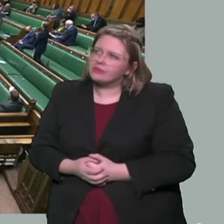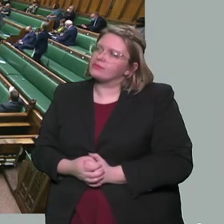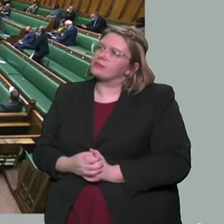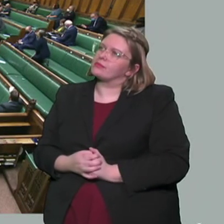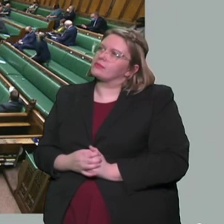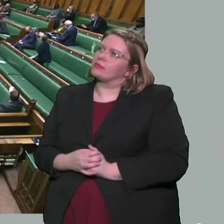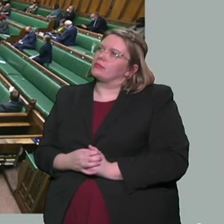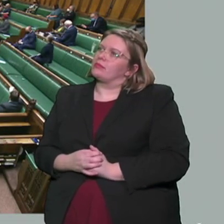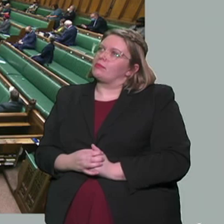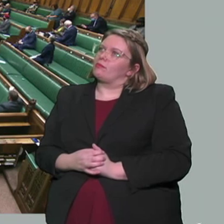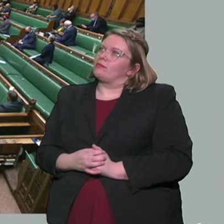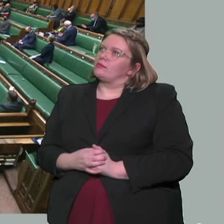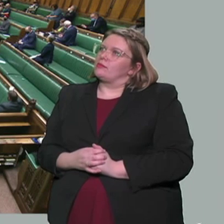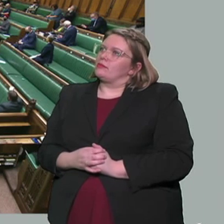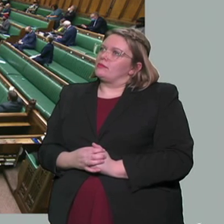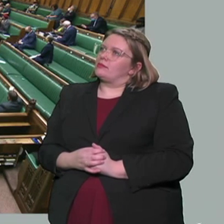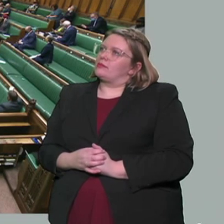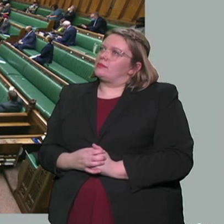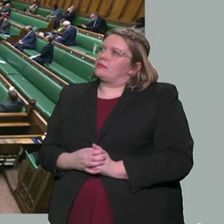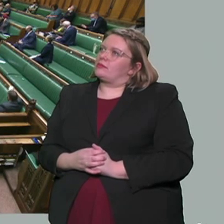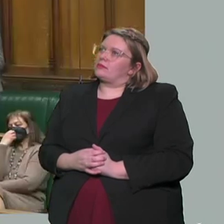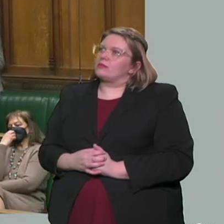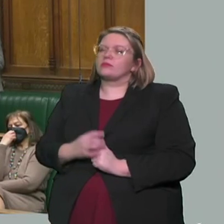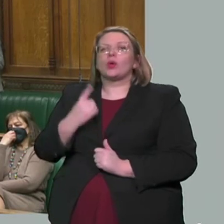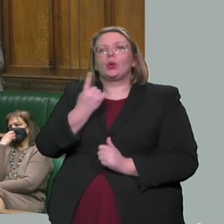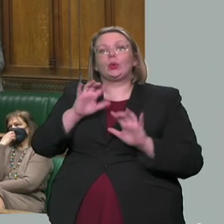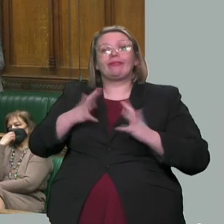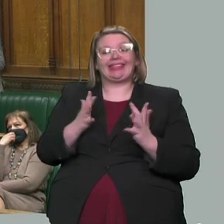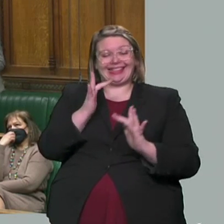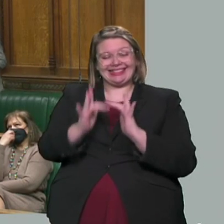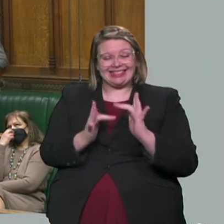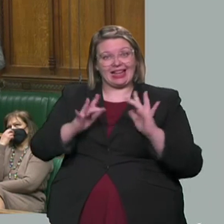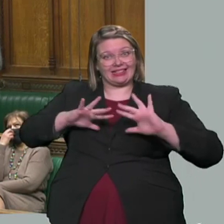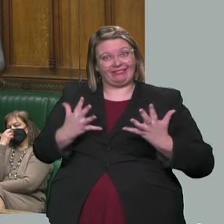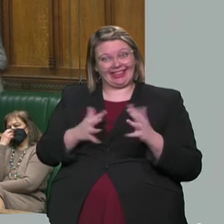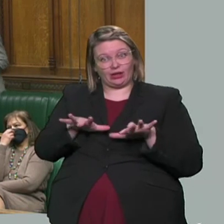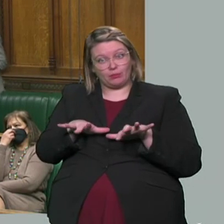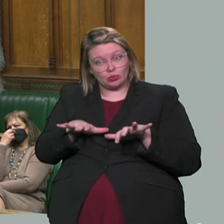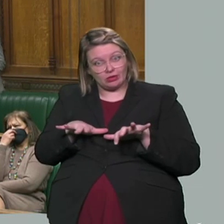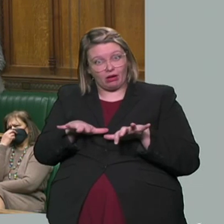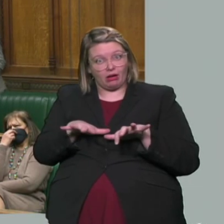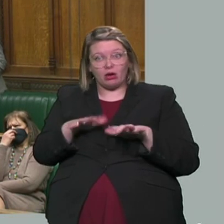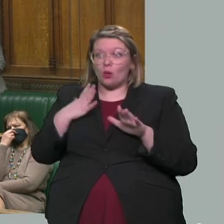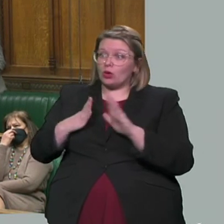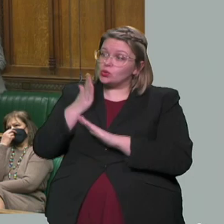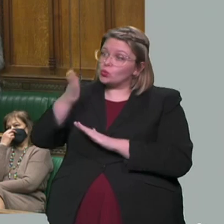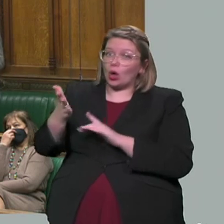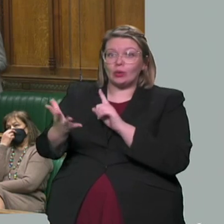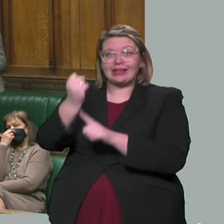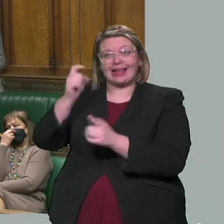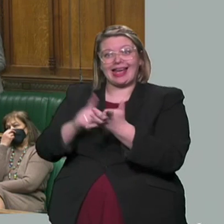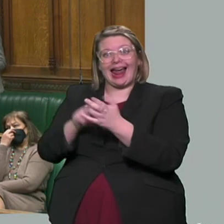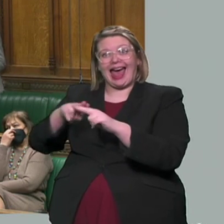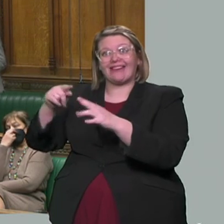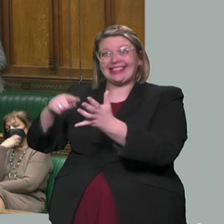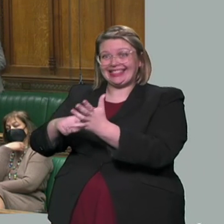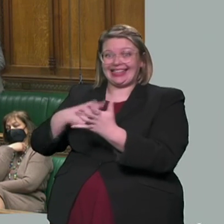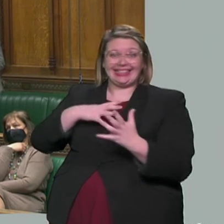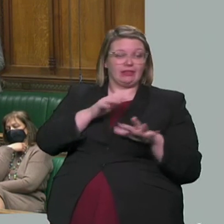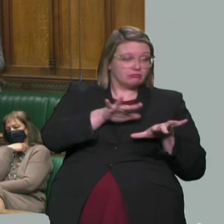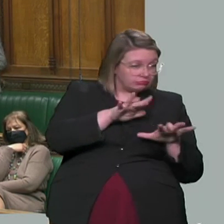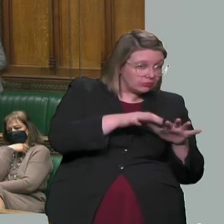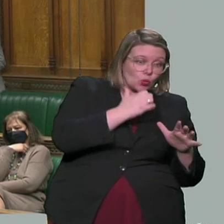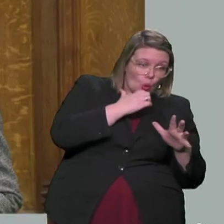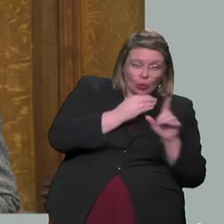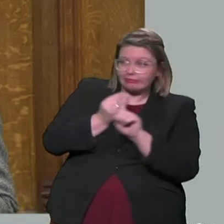For the digitally excluded, the need to go online to obtain a code to take to a pharmacy in order to obtain their lateral flow tests has proven to be a real barrier.